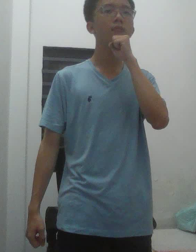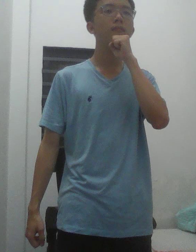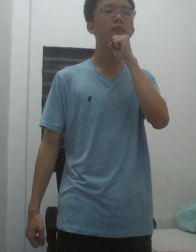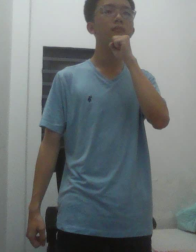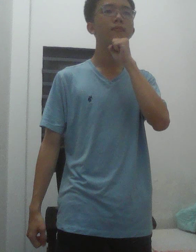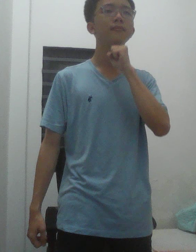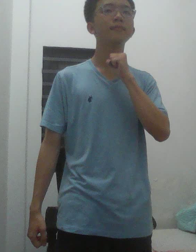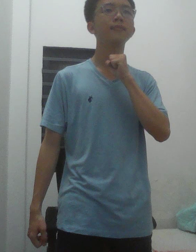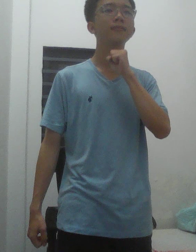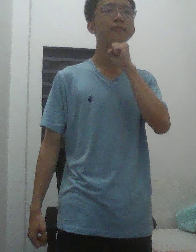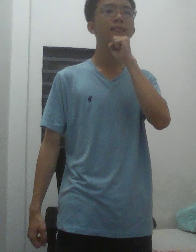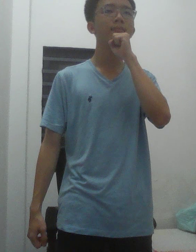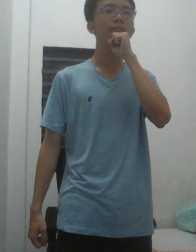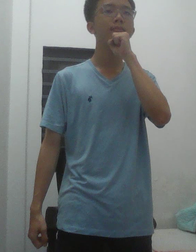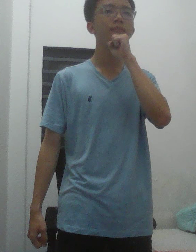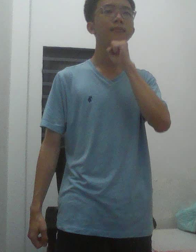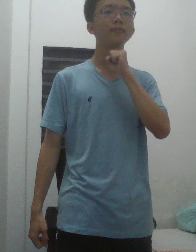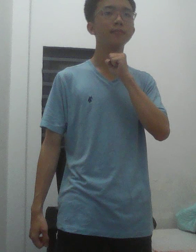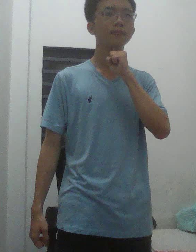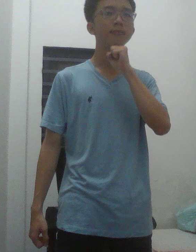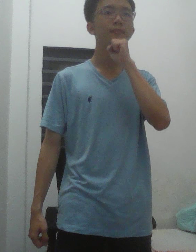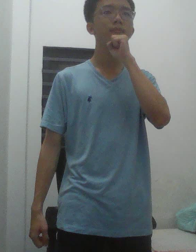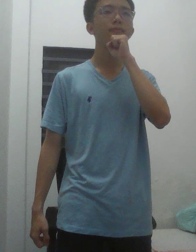dong y